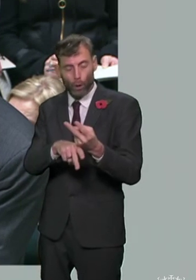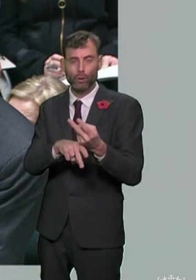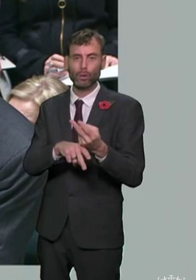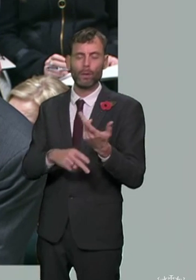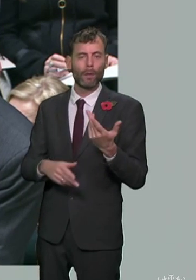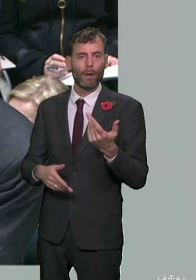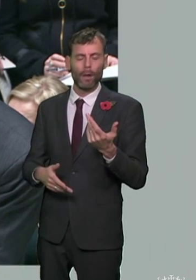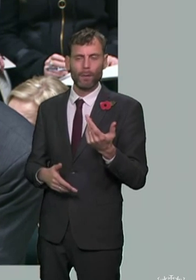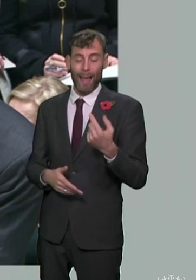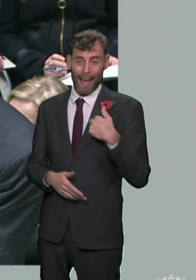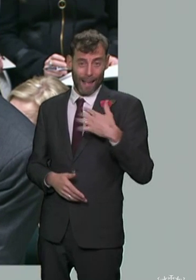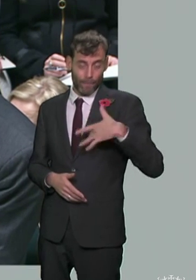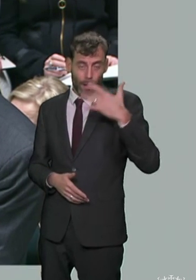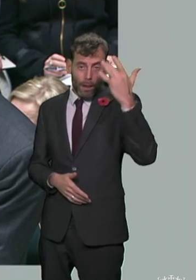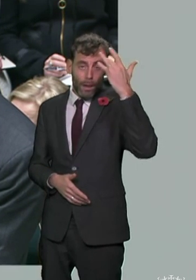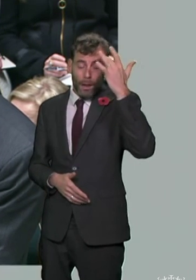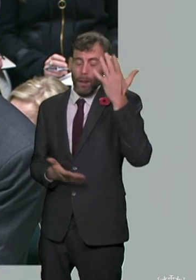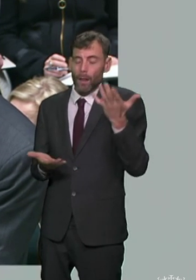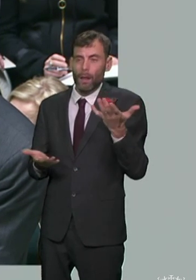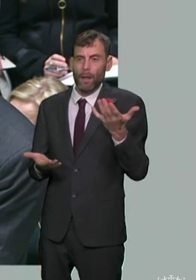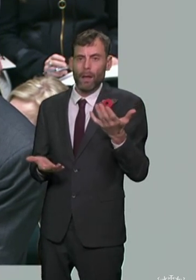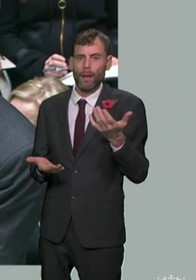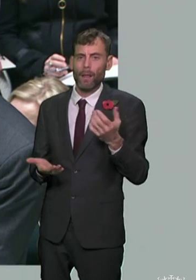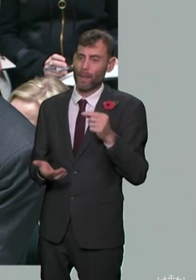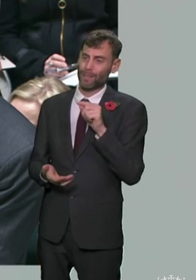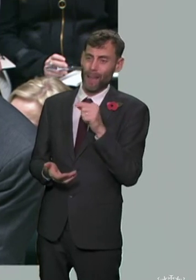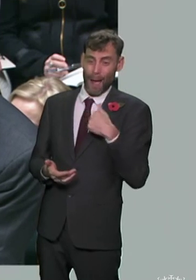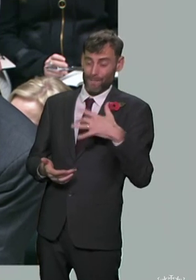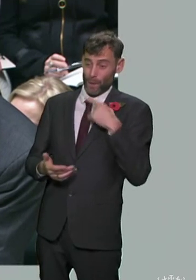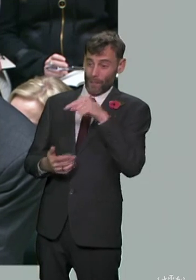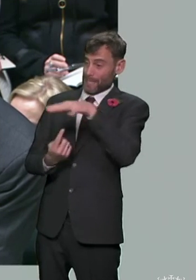I think it is absurd.